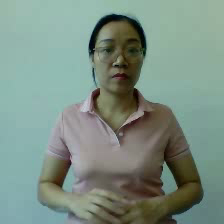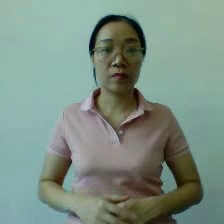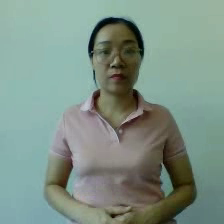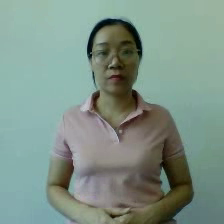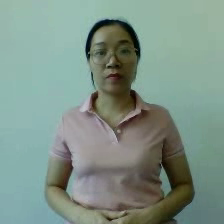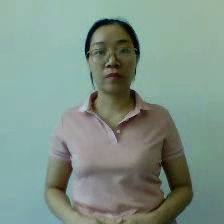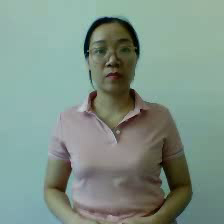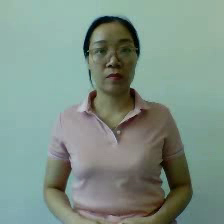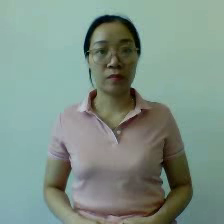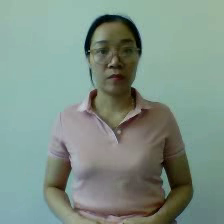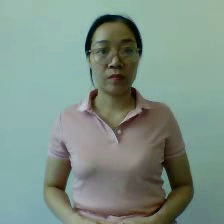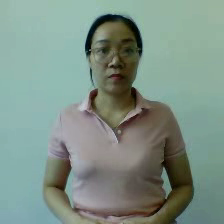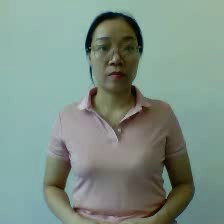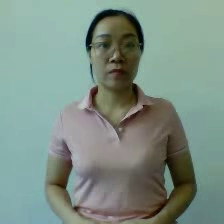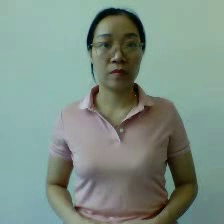Trường học